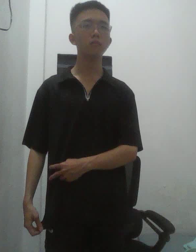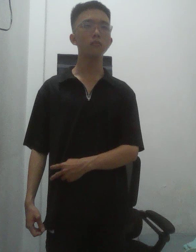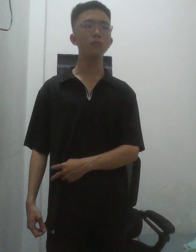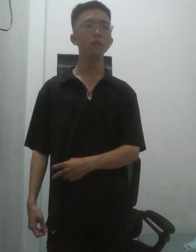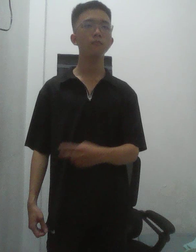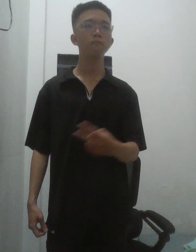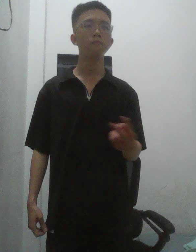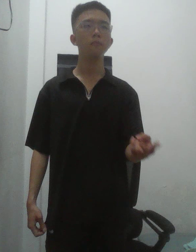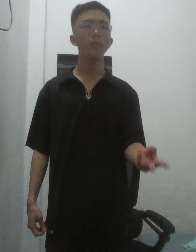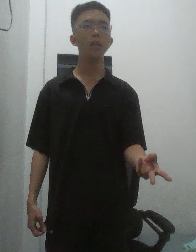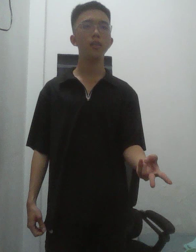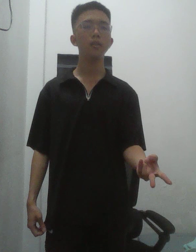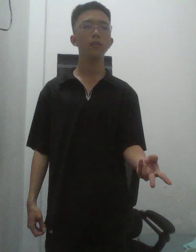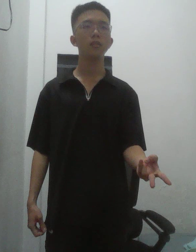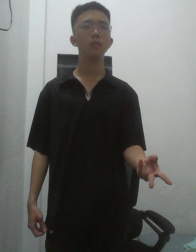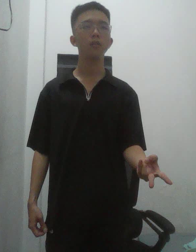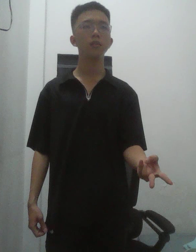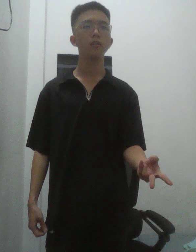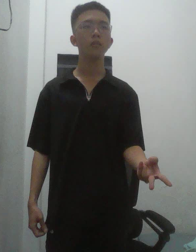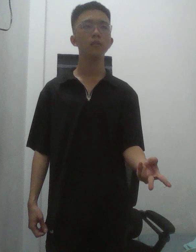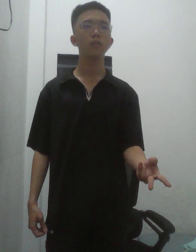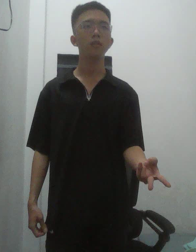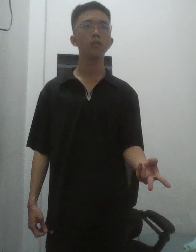it